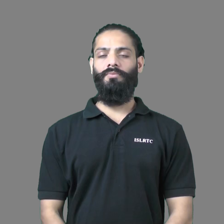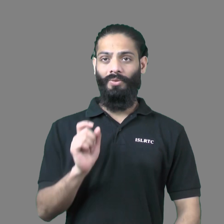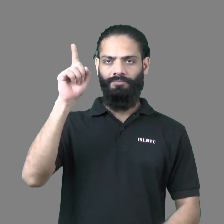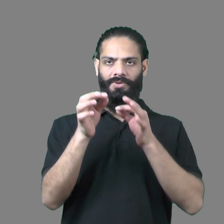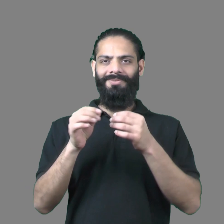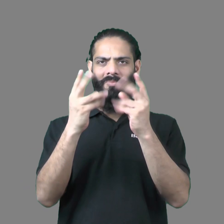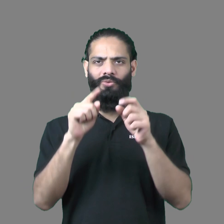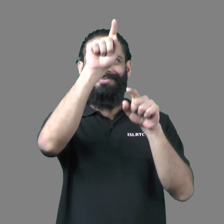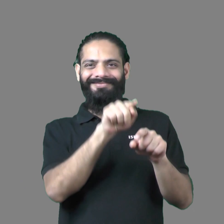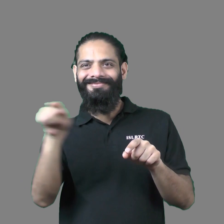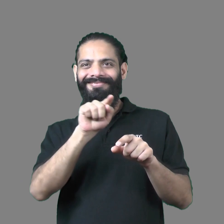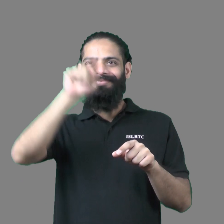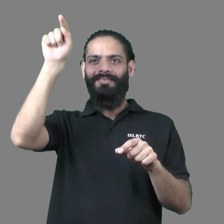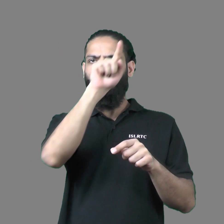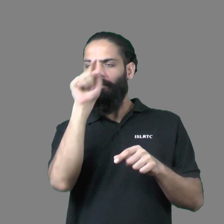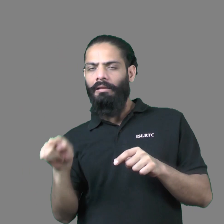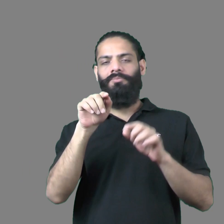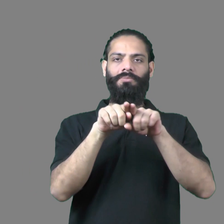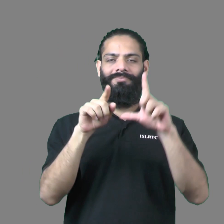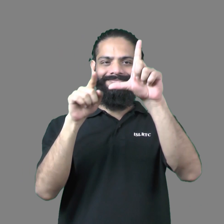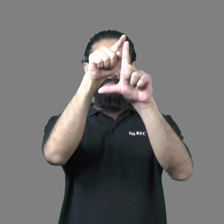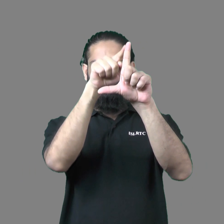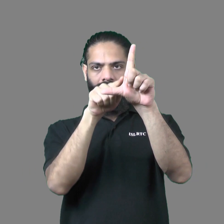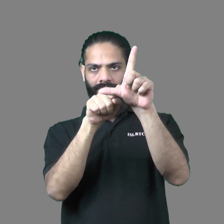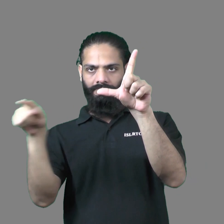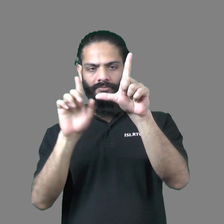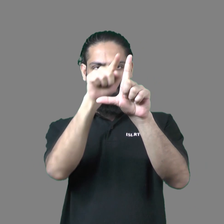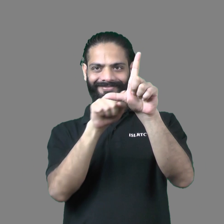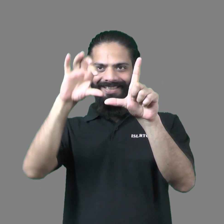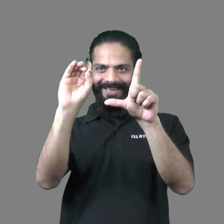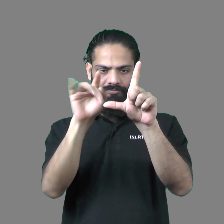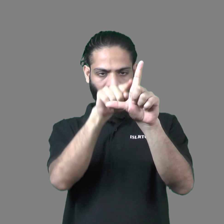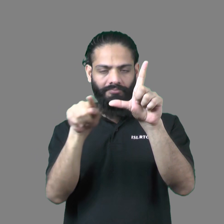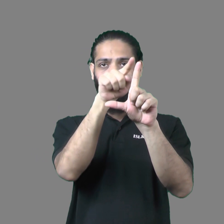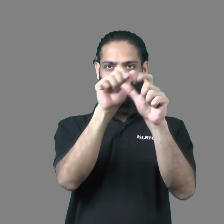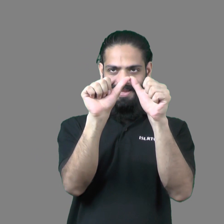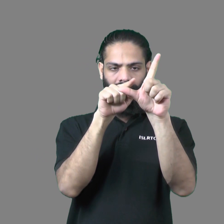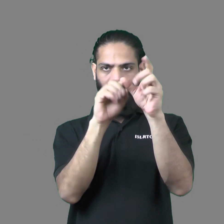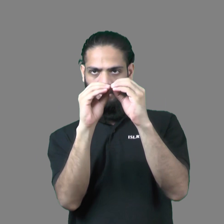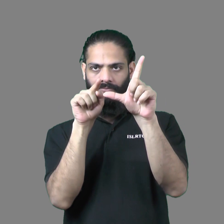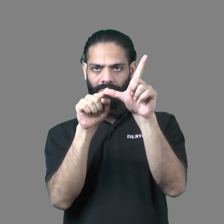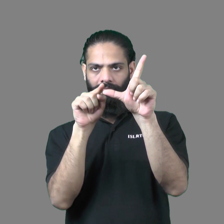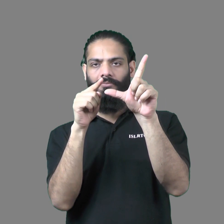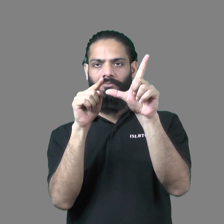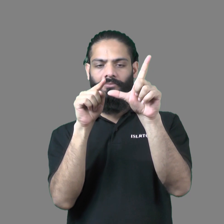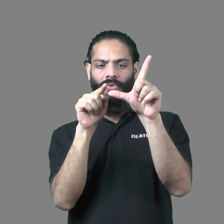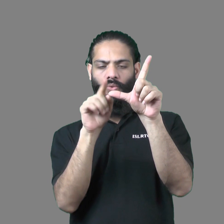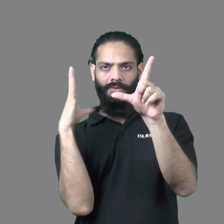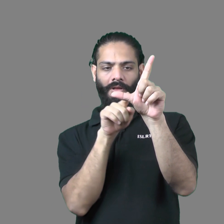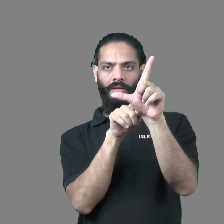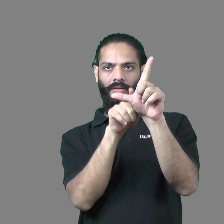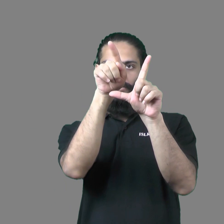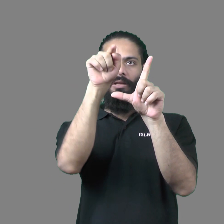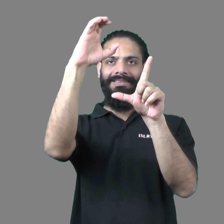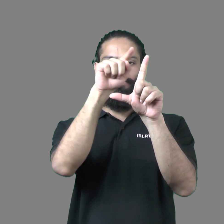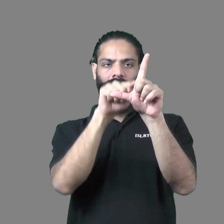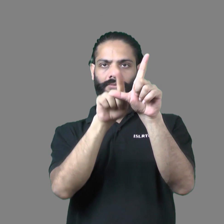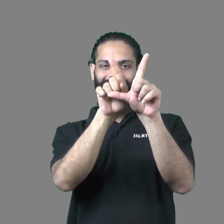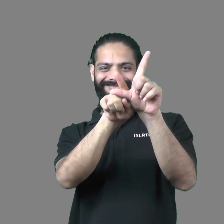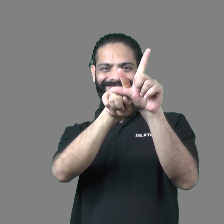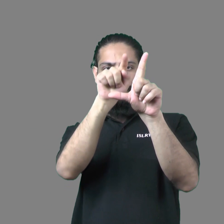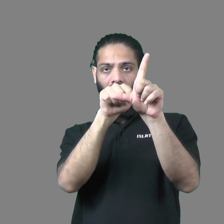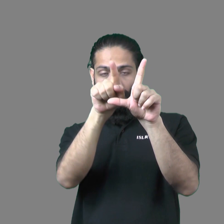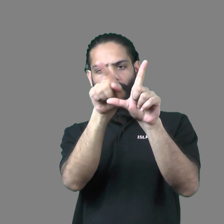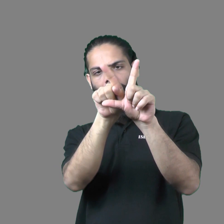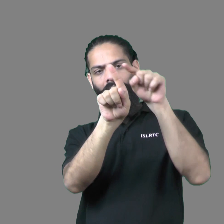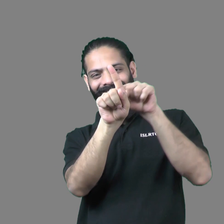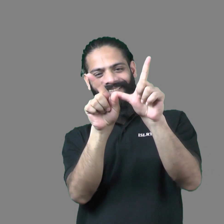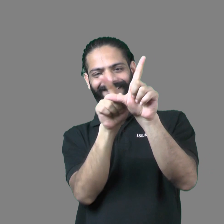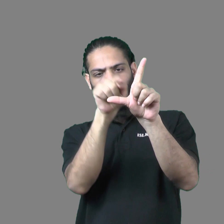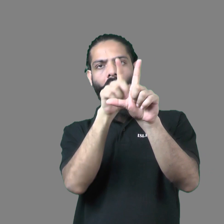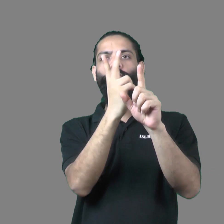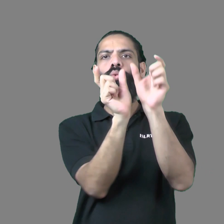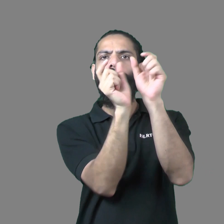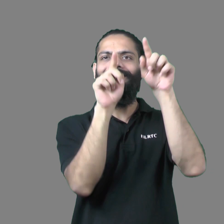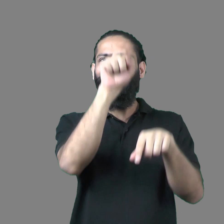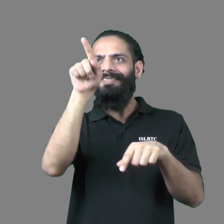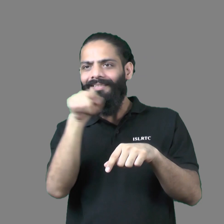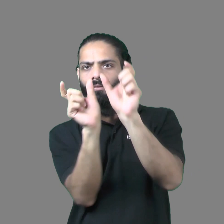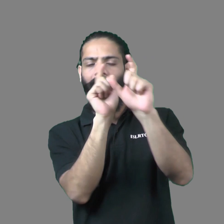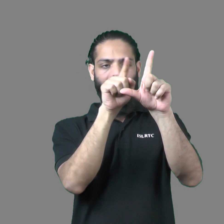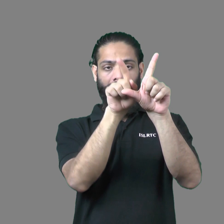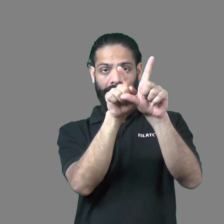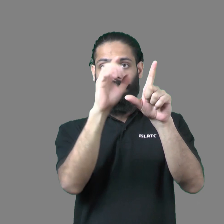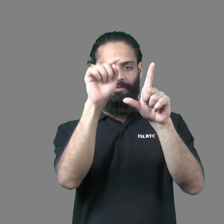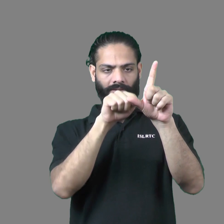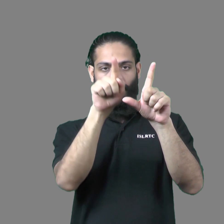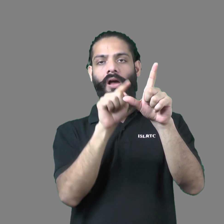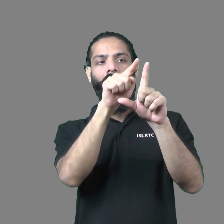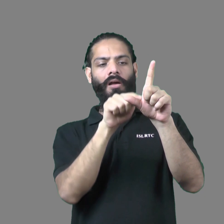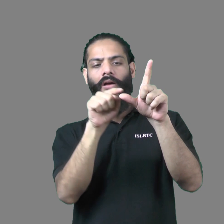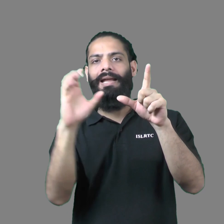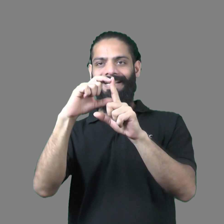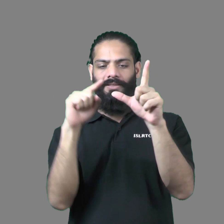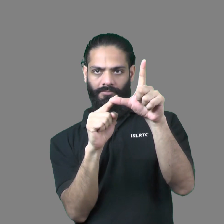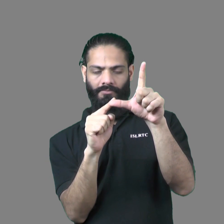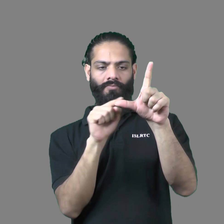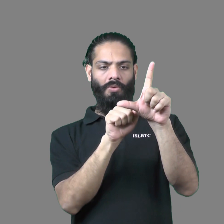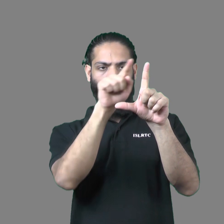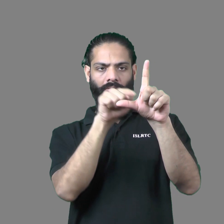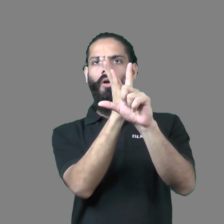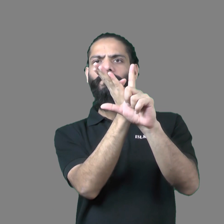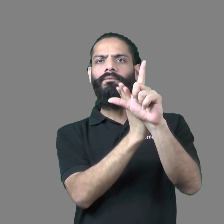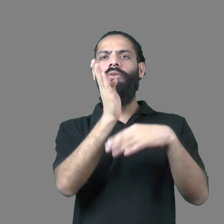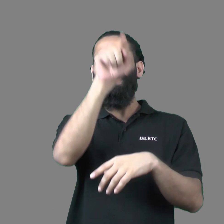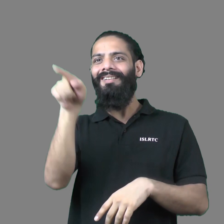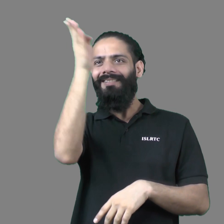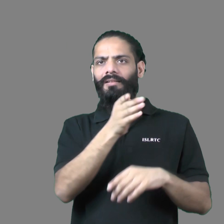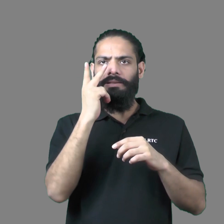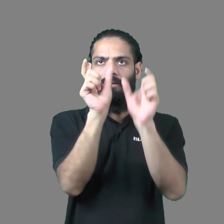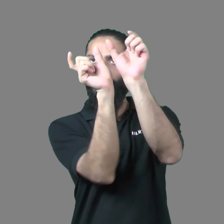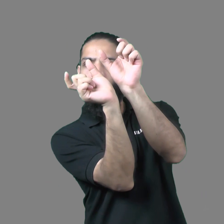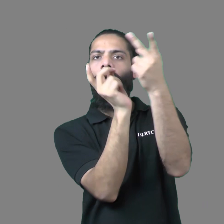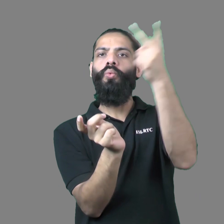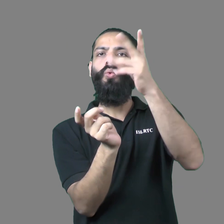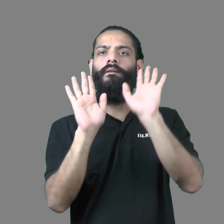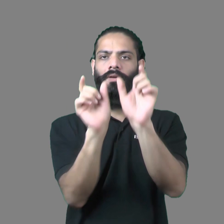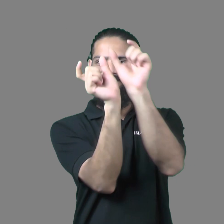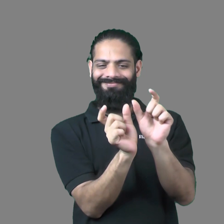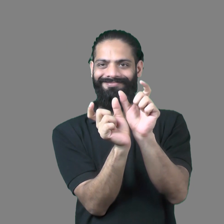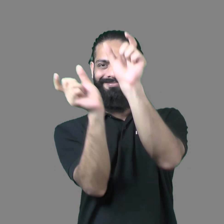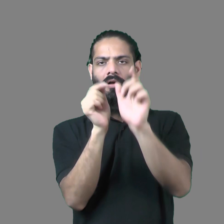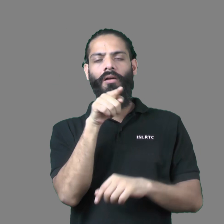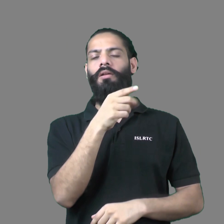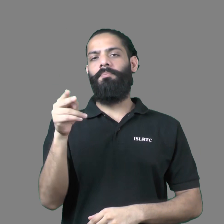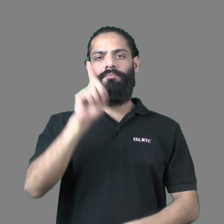Adjacent angles